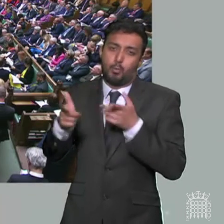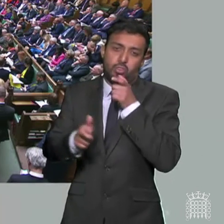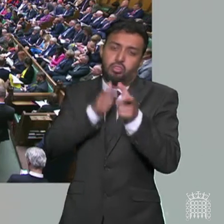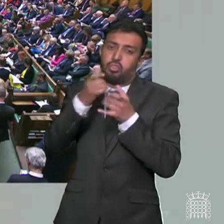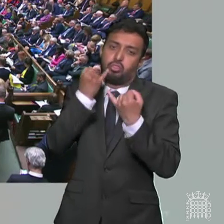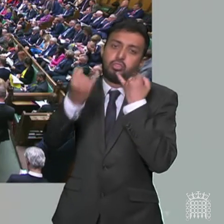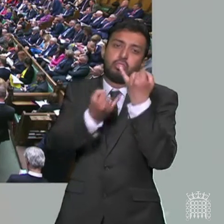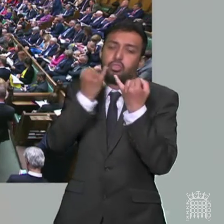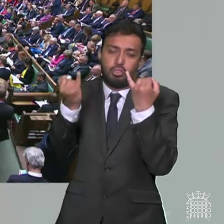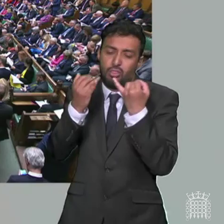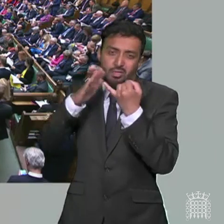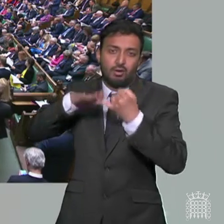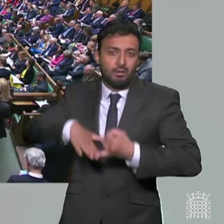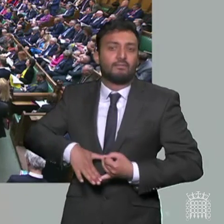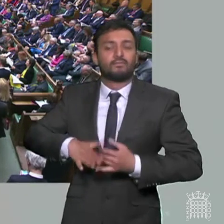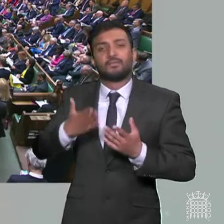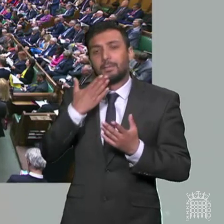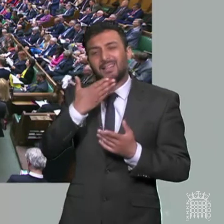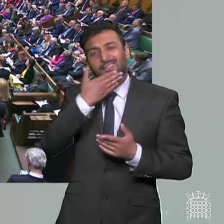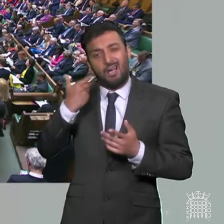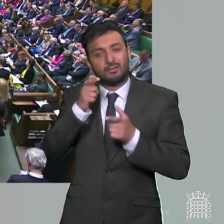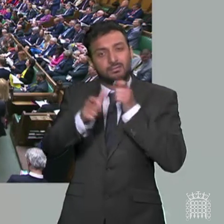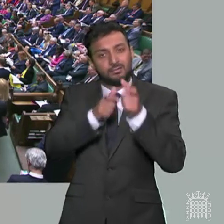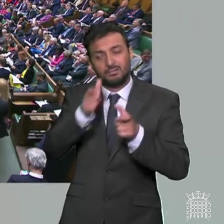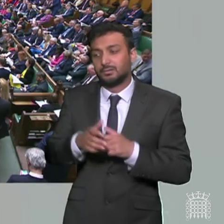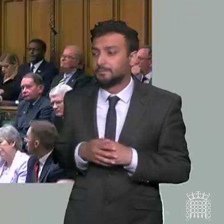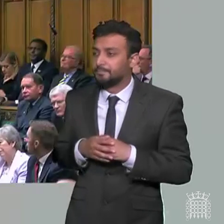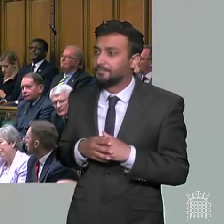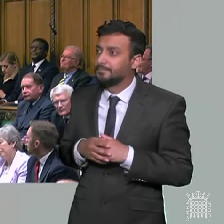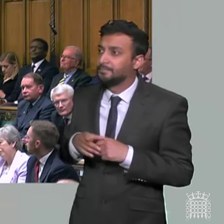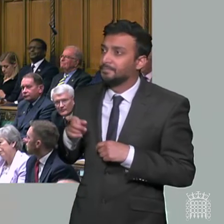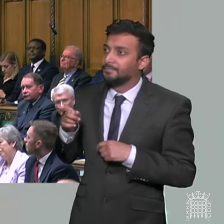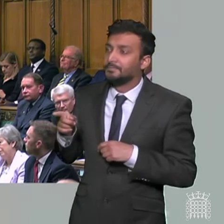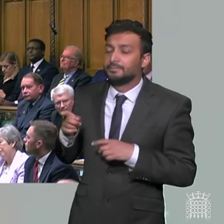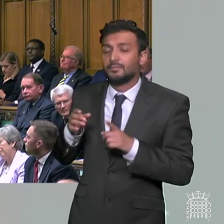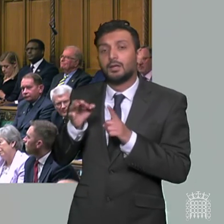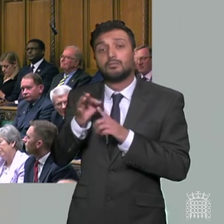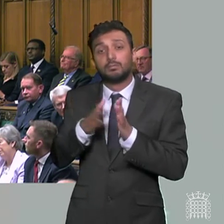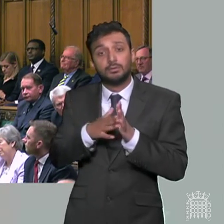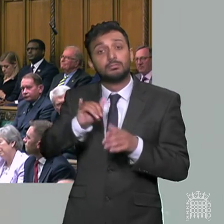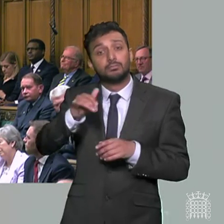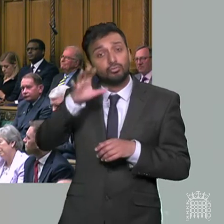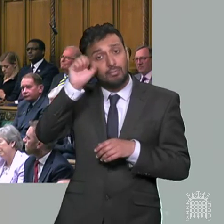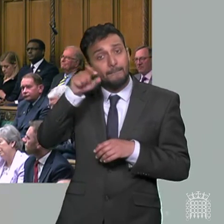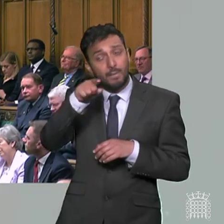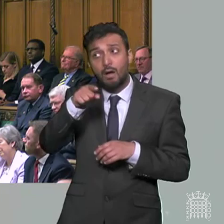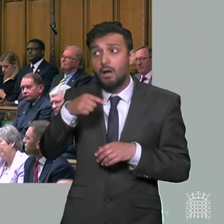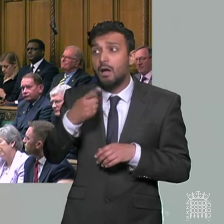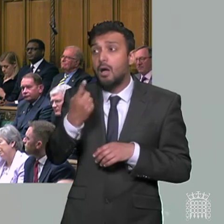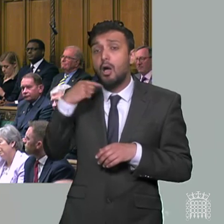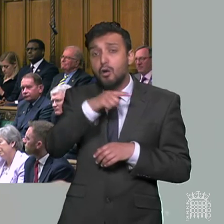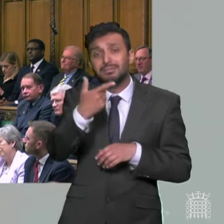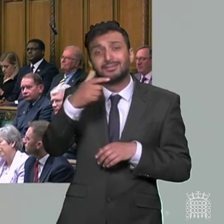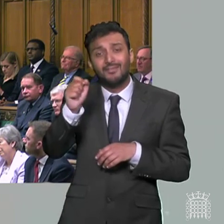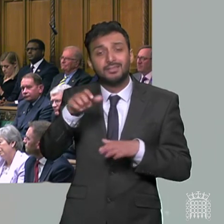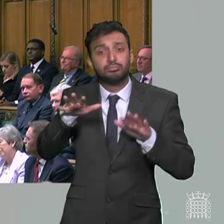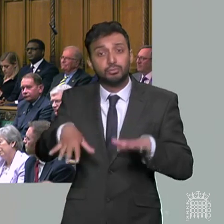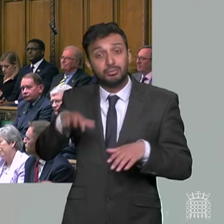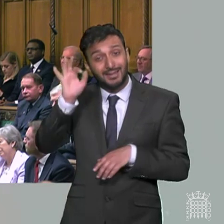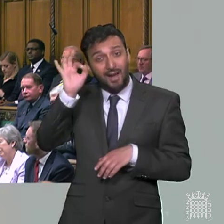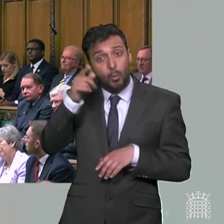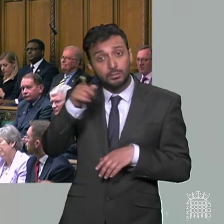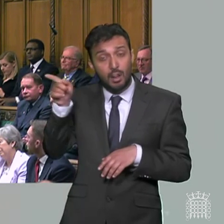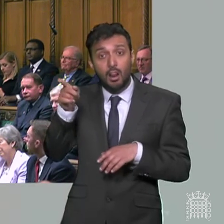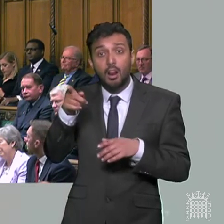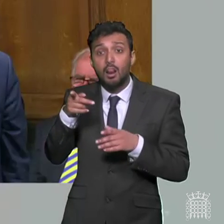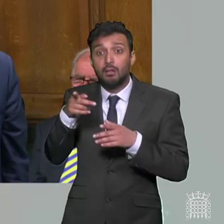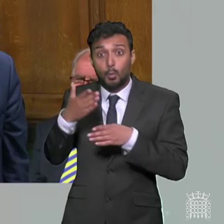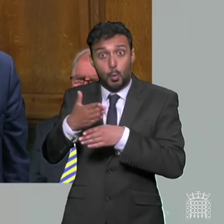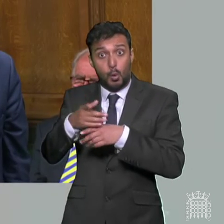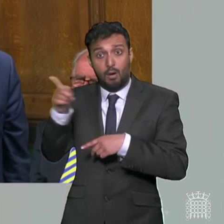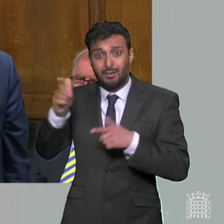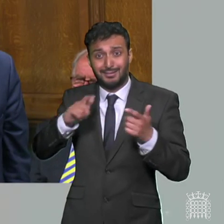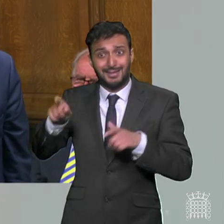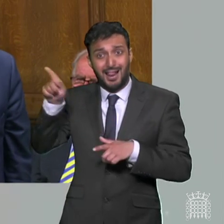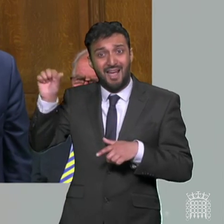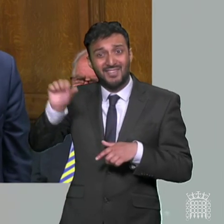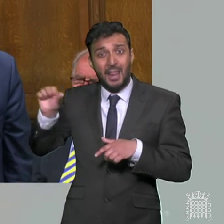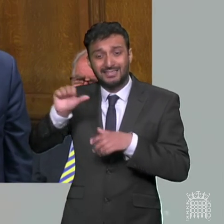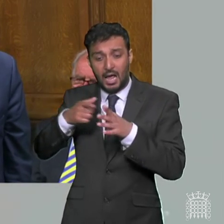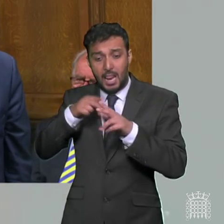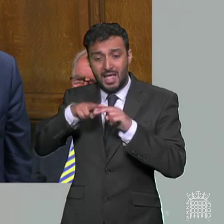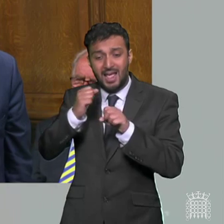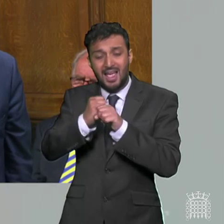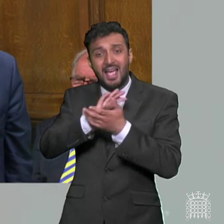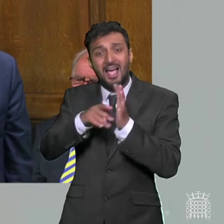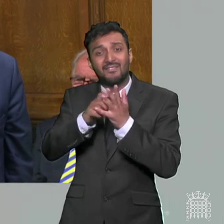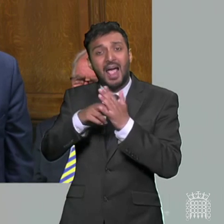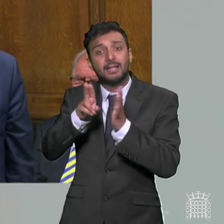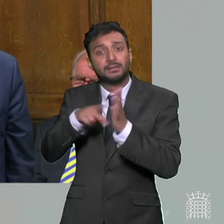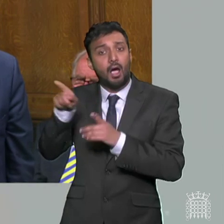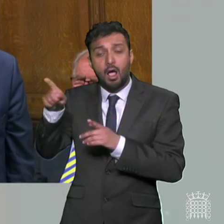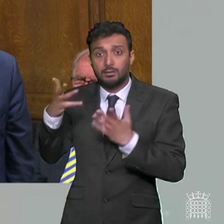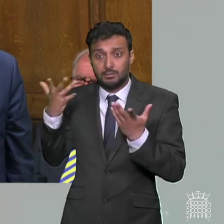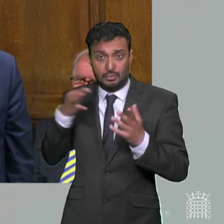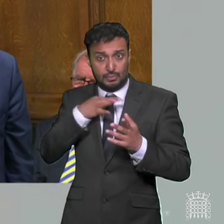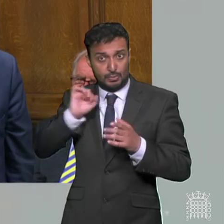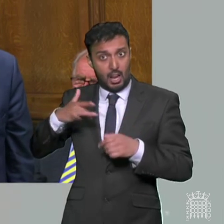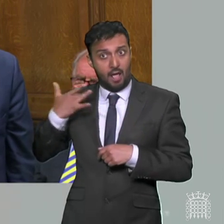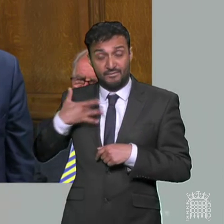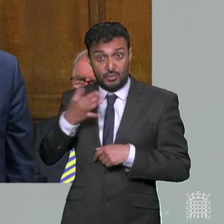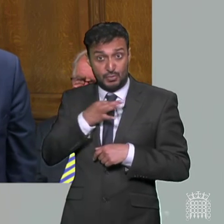The Prime Minister will recall that I previously raised with him the plight of 170 British Council contractors who remain in Afghanistan in fear of their lives, 85 of whom are deemed to be at very high risk.